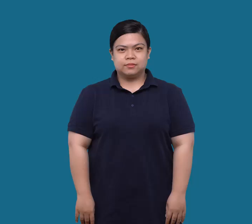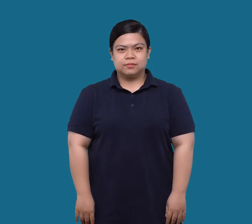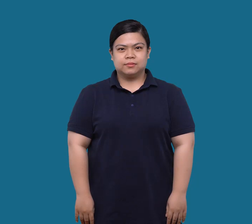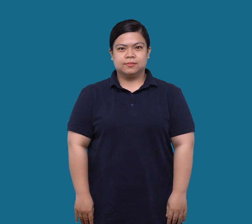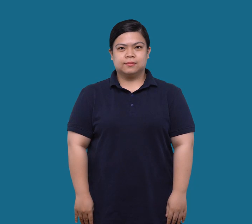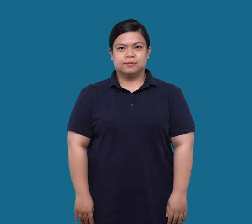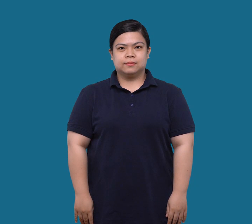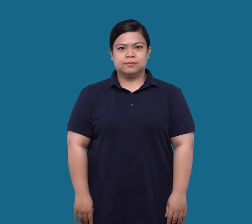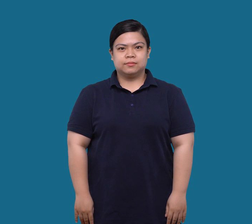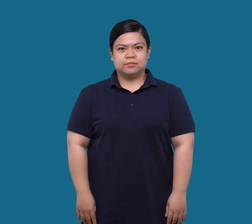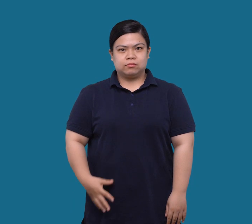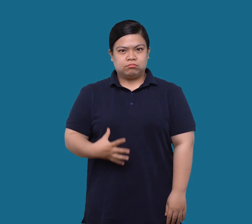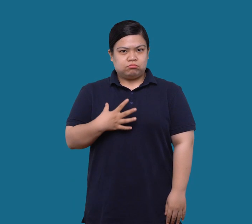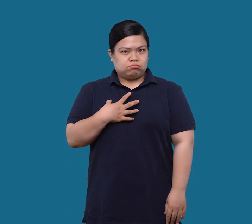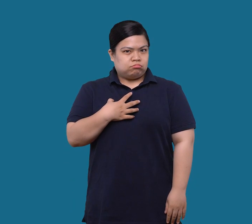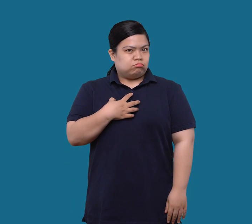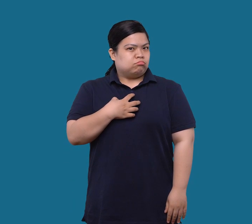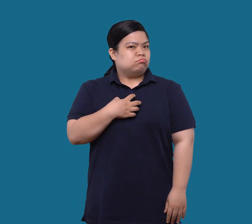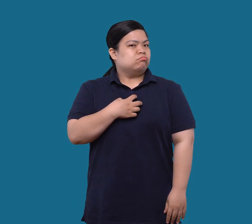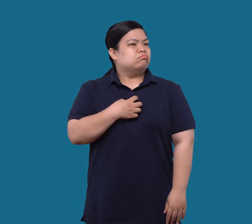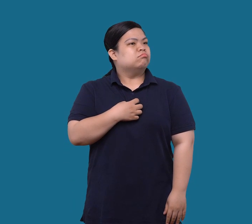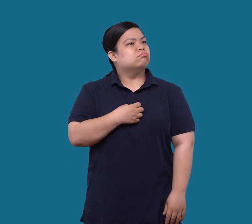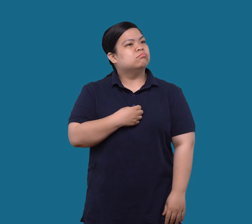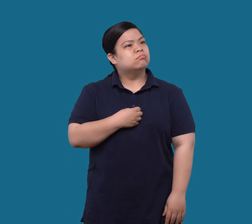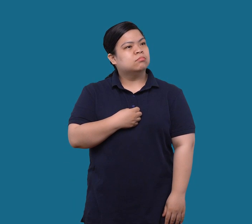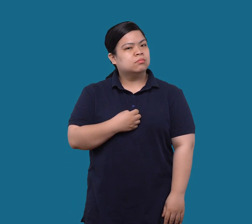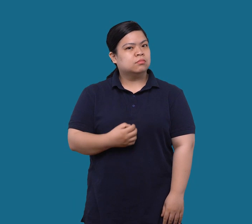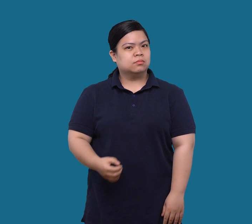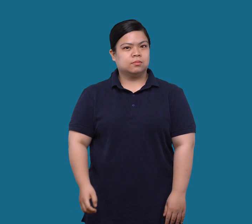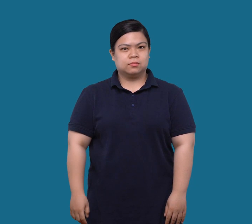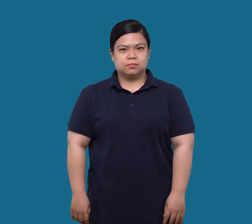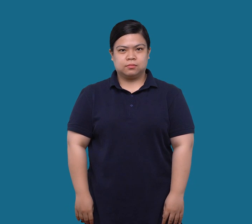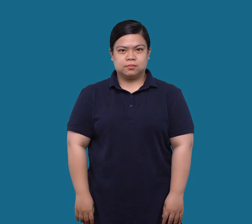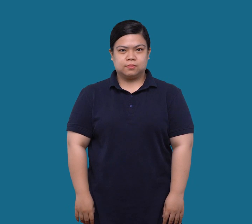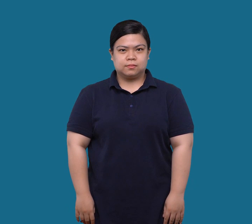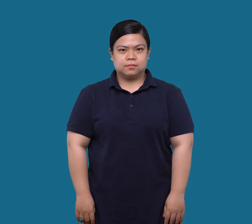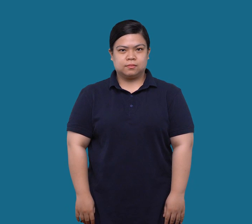dỗi